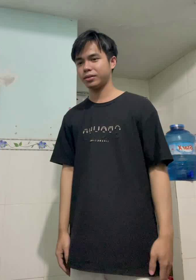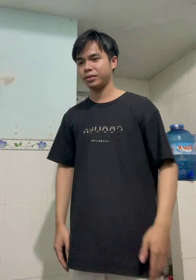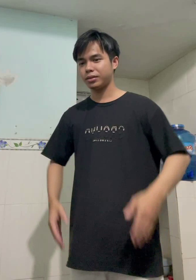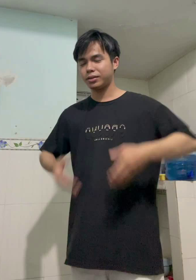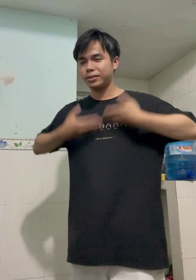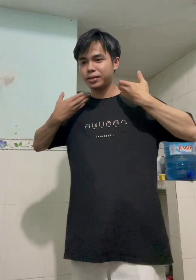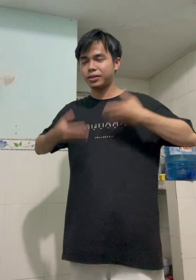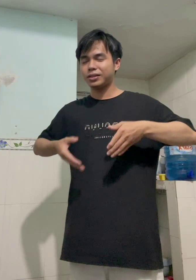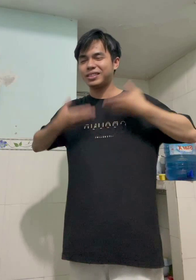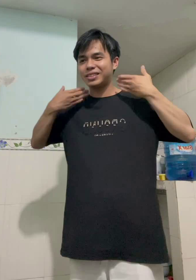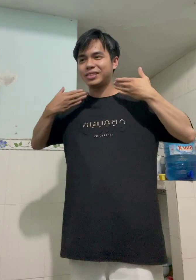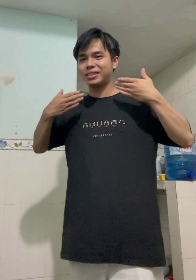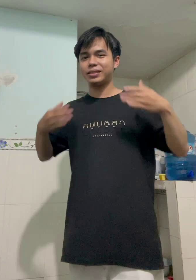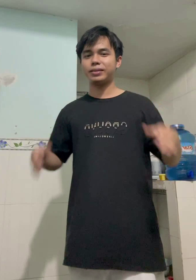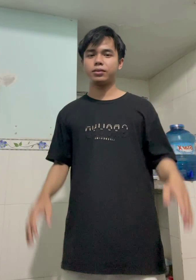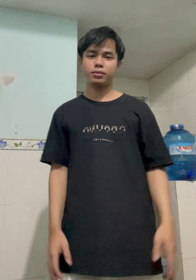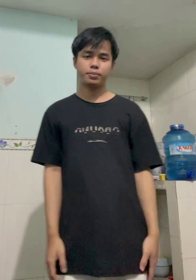vui ve